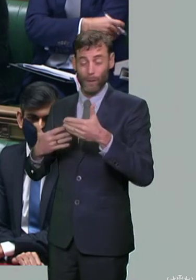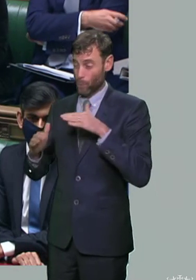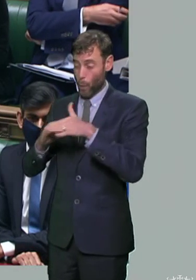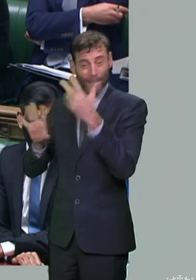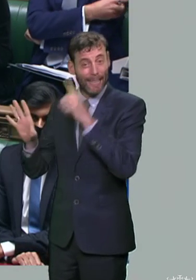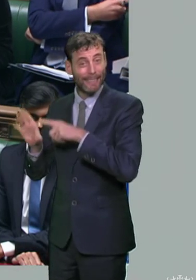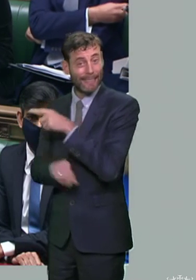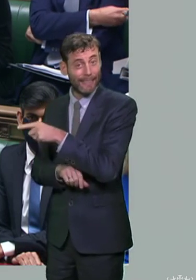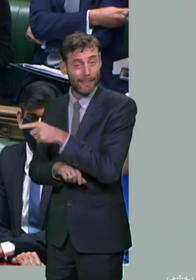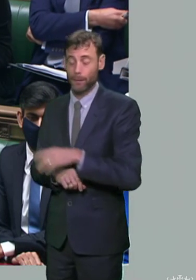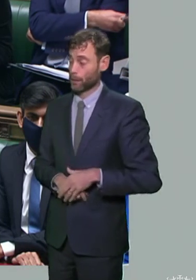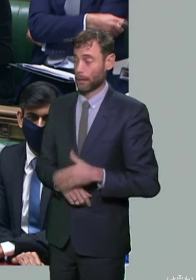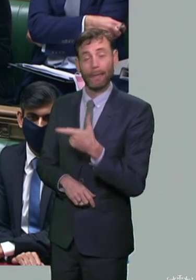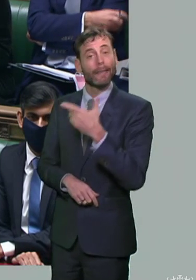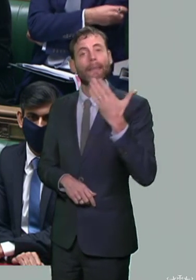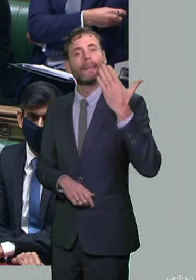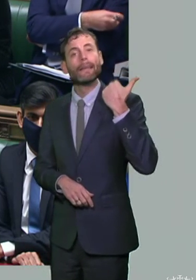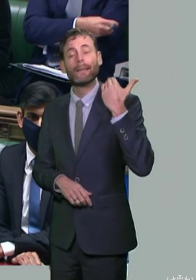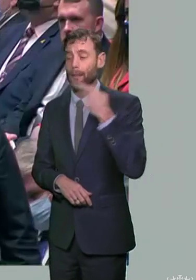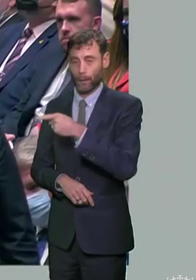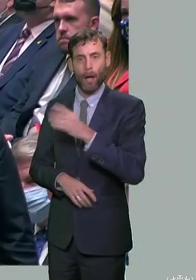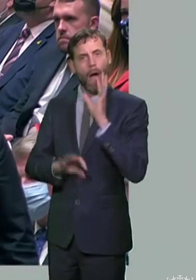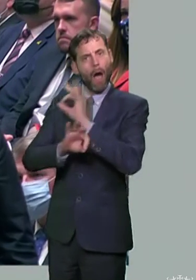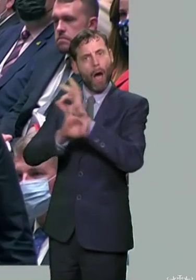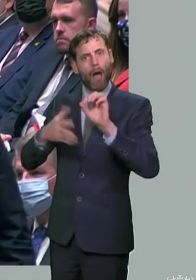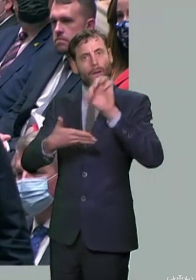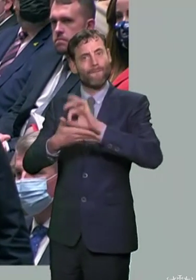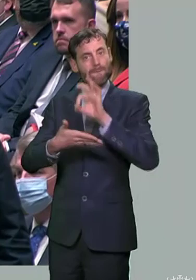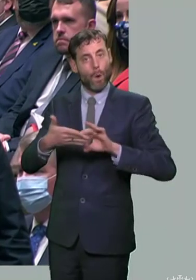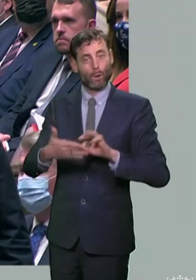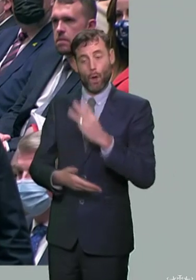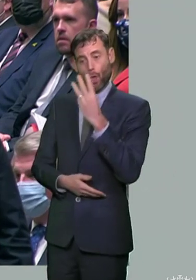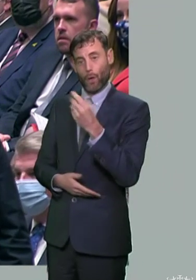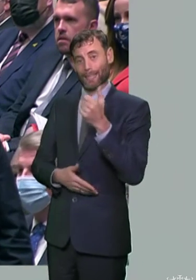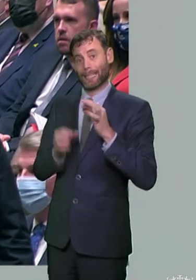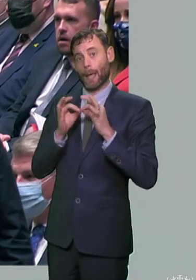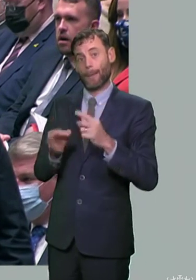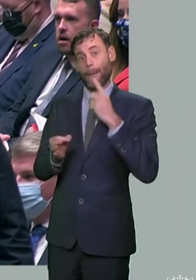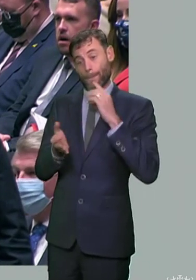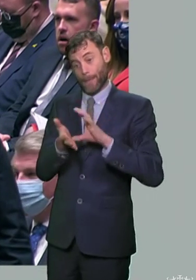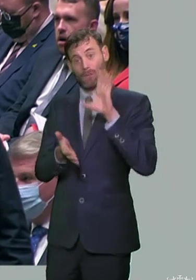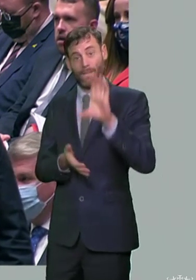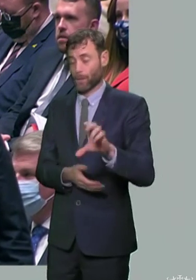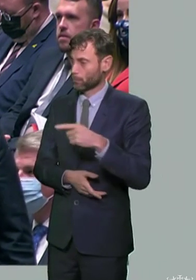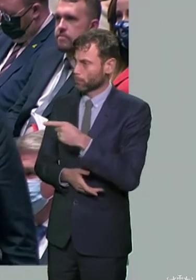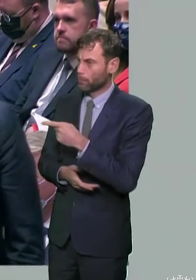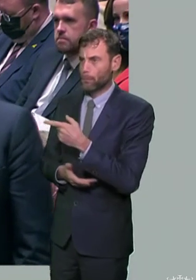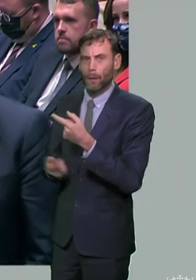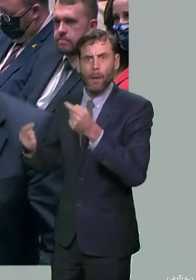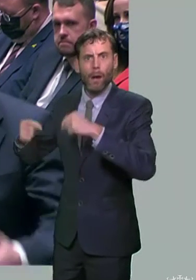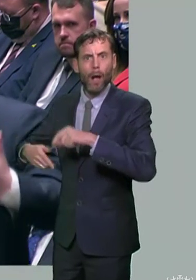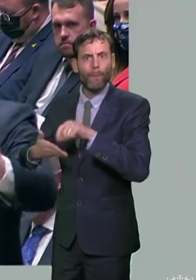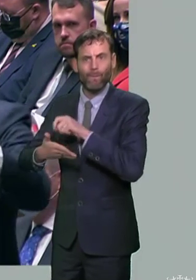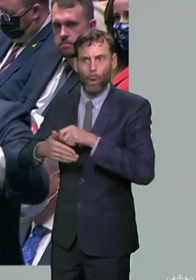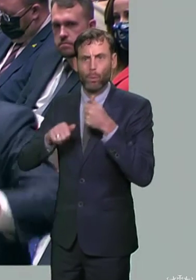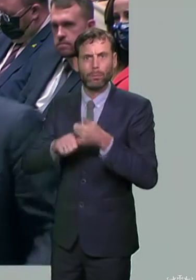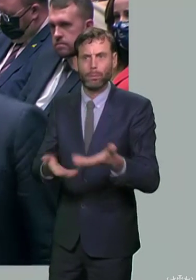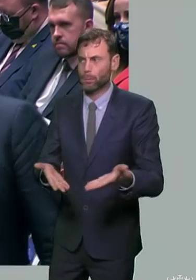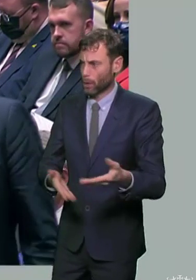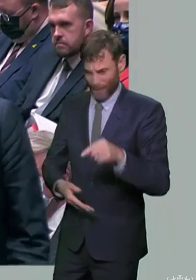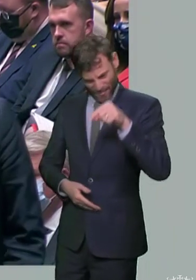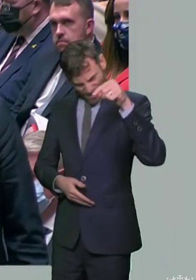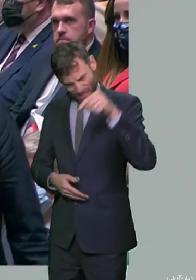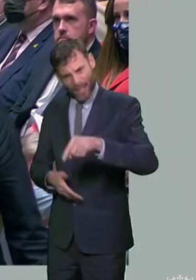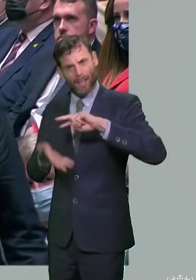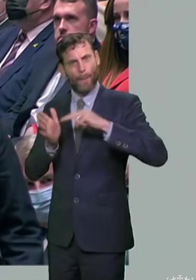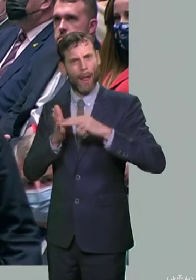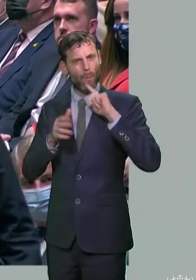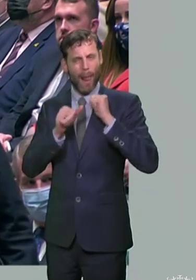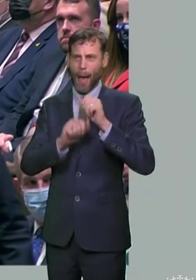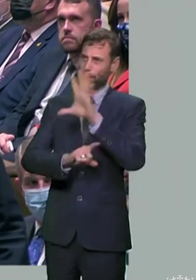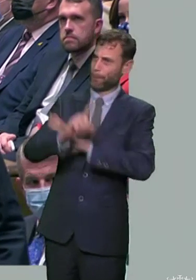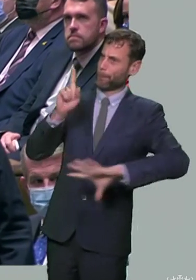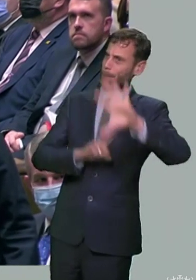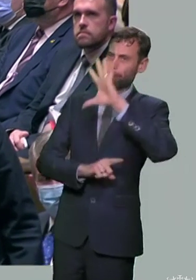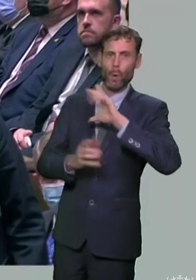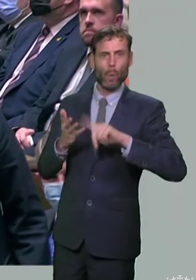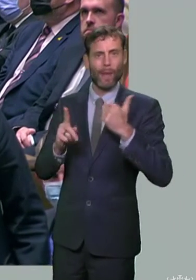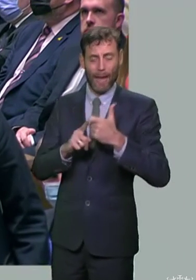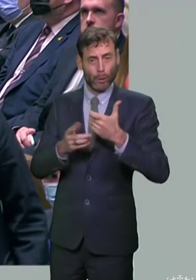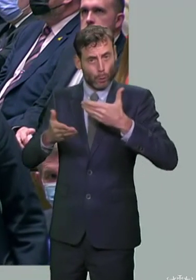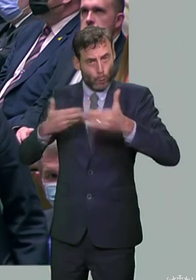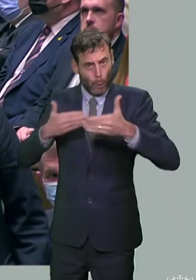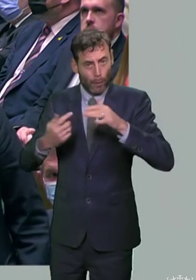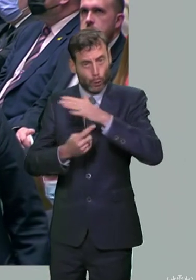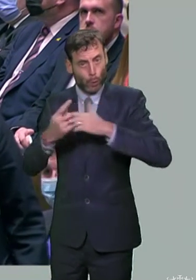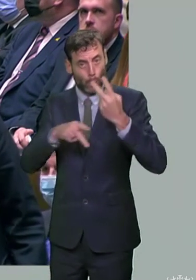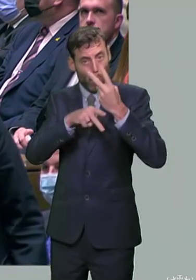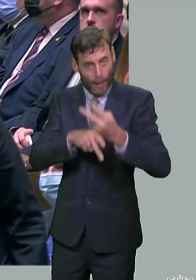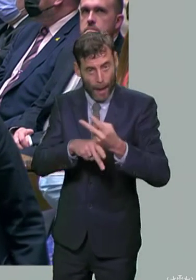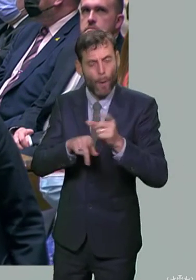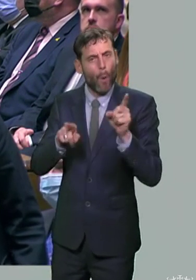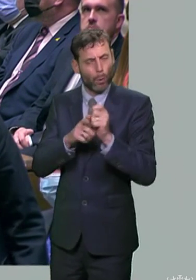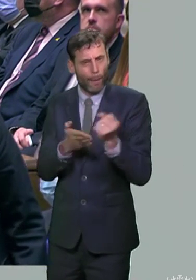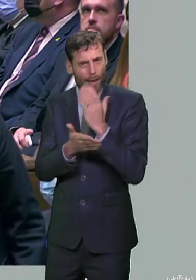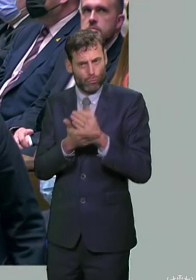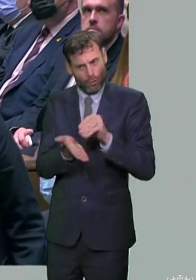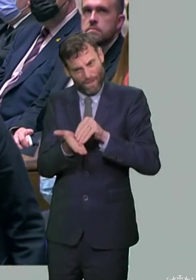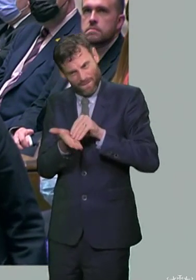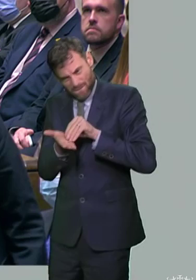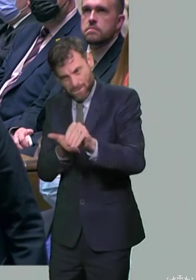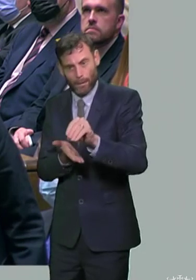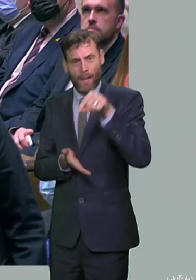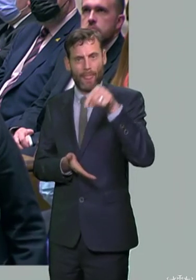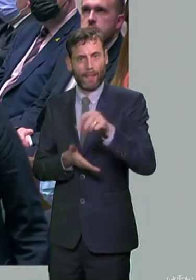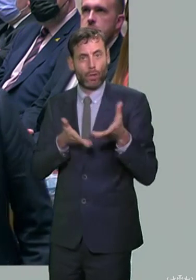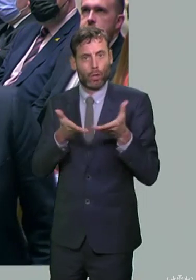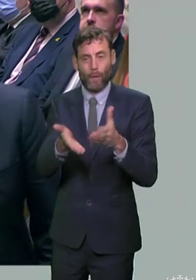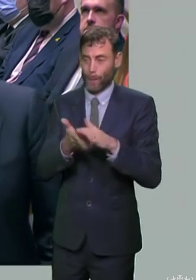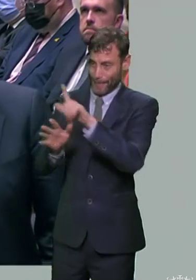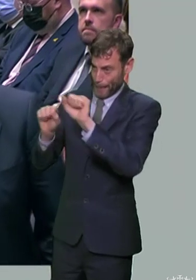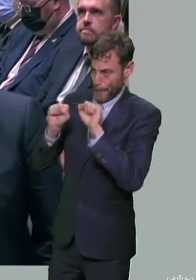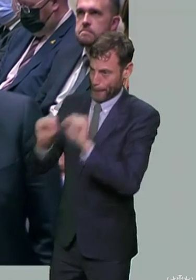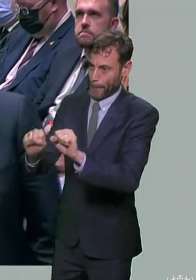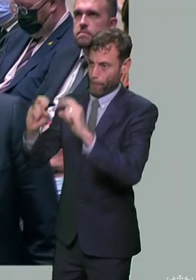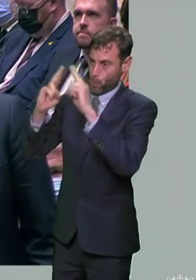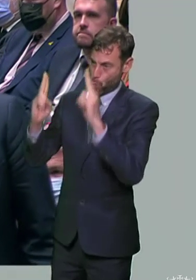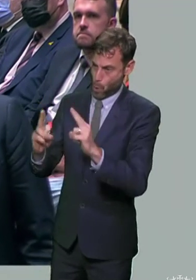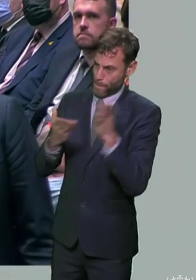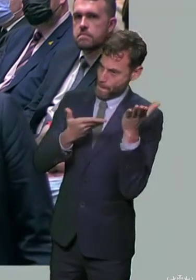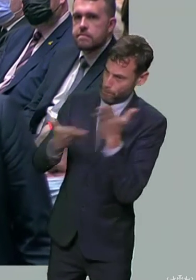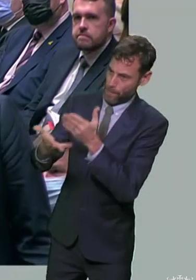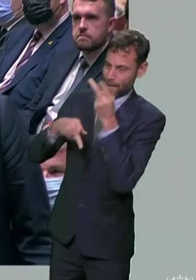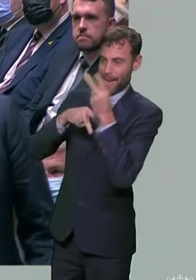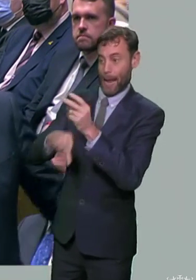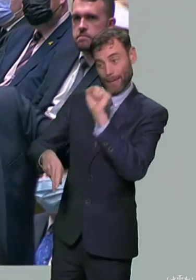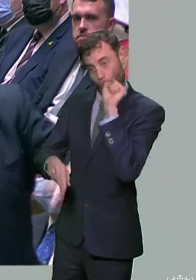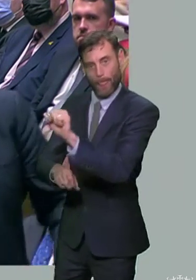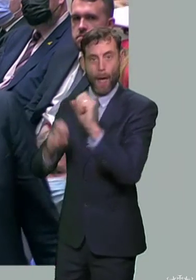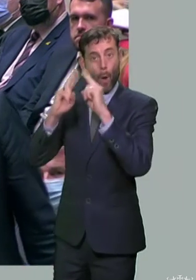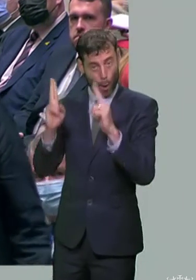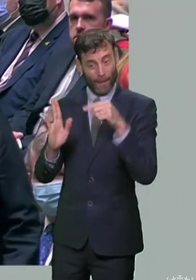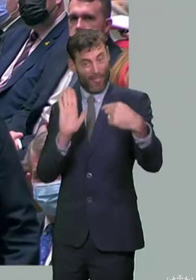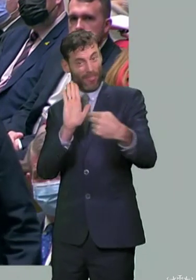Only a few weeks ago, Labour Members failed to vote for the £36 billion that will enable us to fix this and to help people up and down the country—not just to fix the social care problem, but to pay for people to live in their own homes and receive the care they need in their homes.